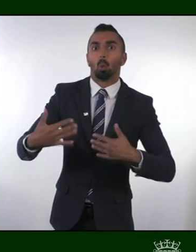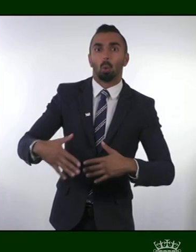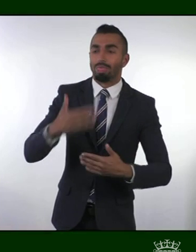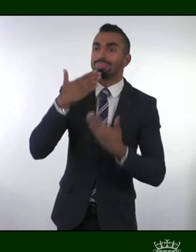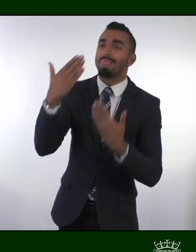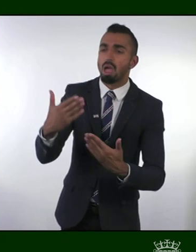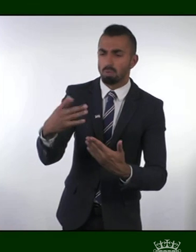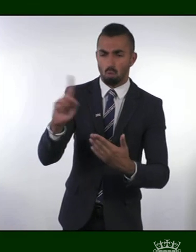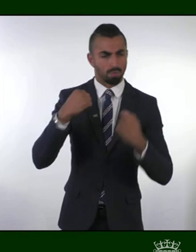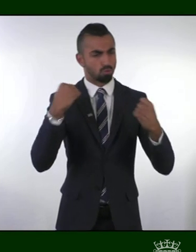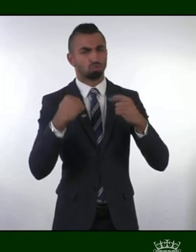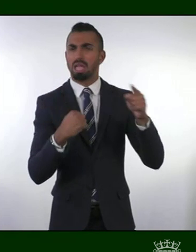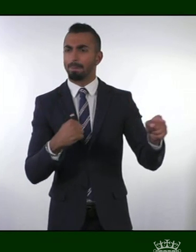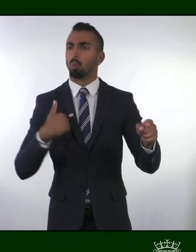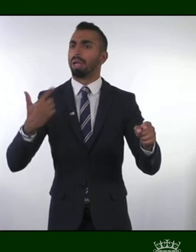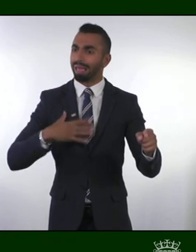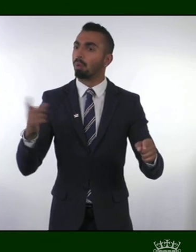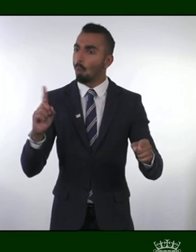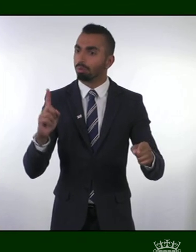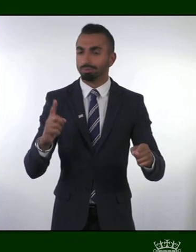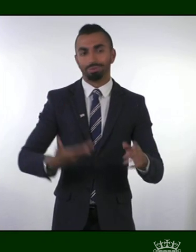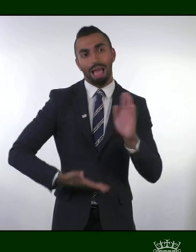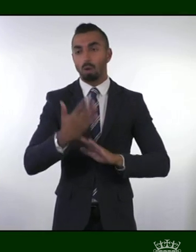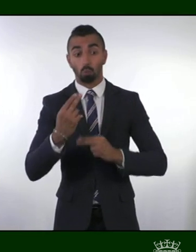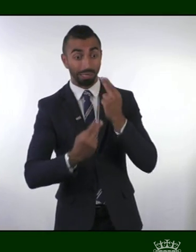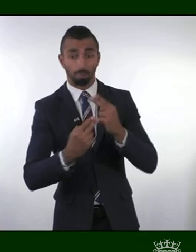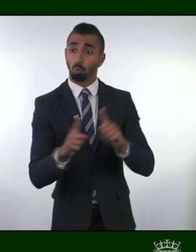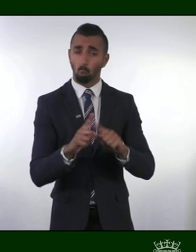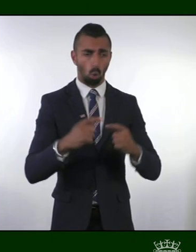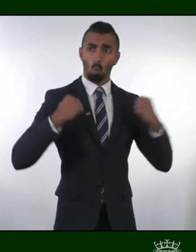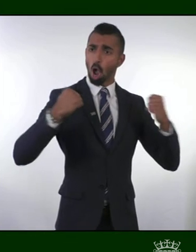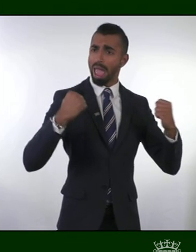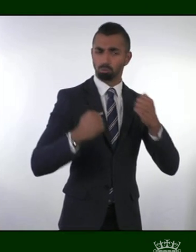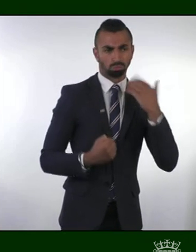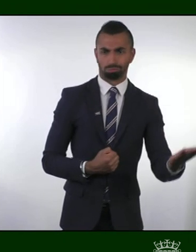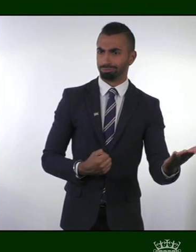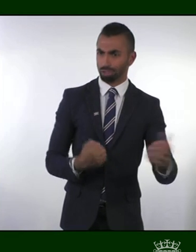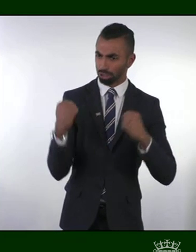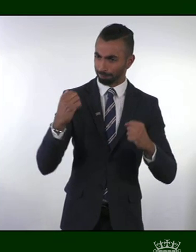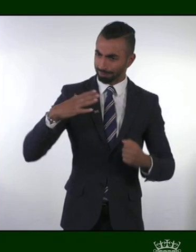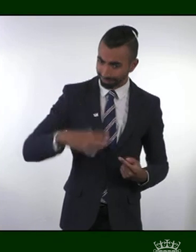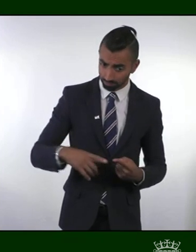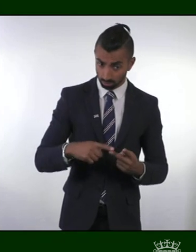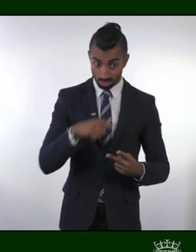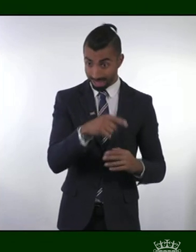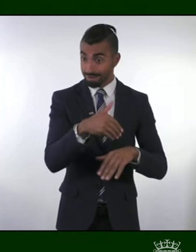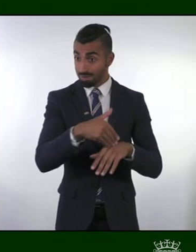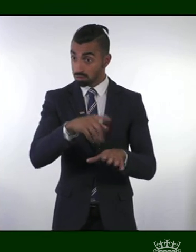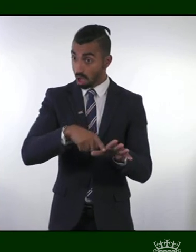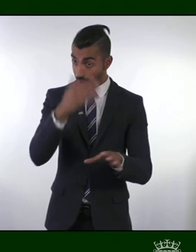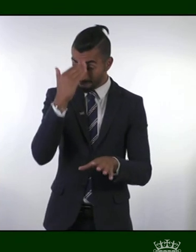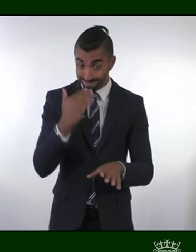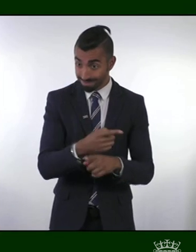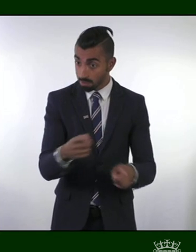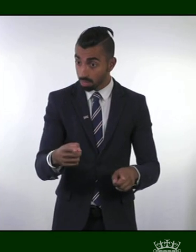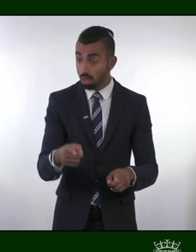I recognise that this is mostly about business, and I welcome the emphasis on young people, but may I ask my right honourable Friend not to forget the youngest people?